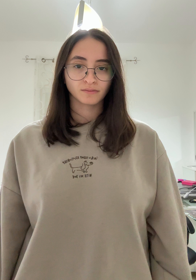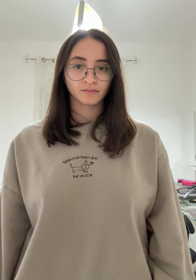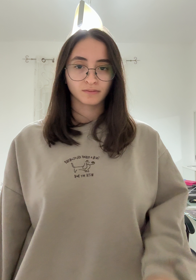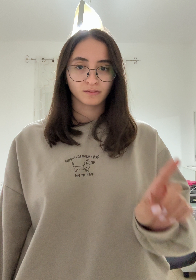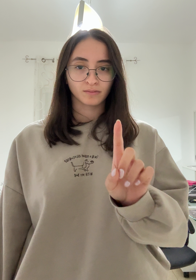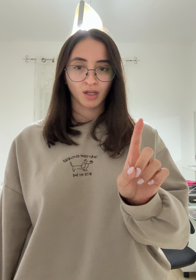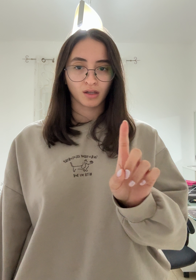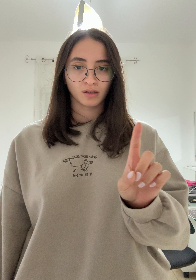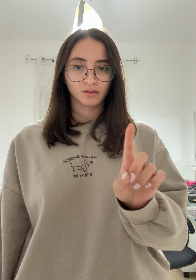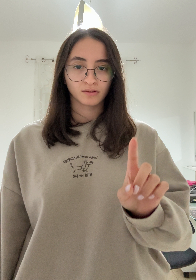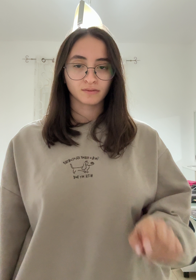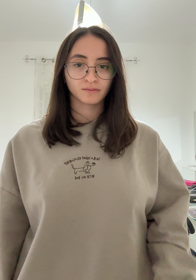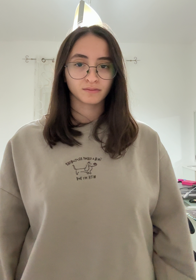מי